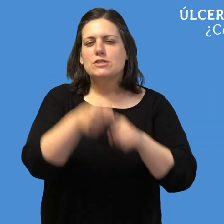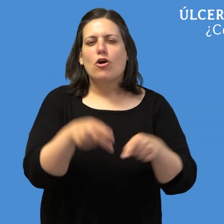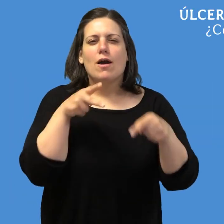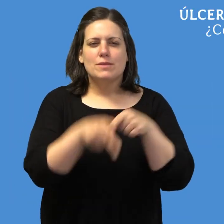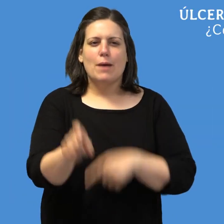evitar